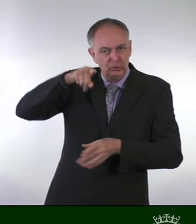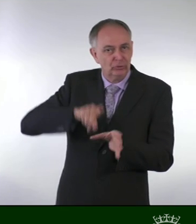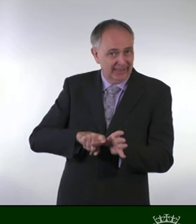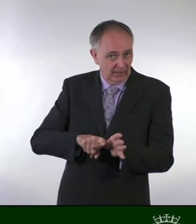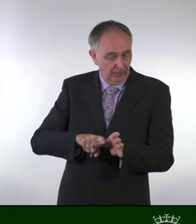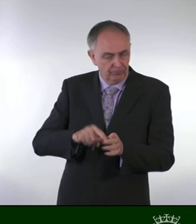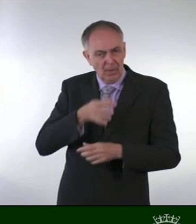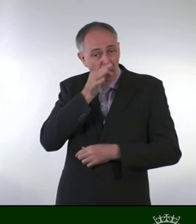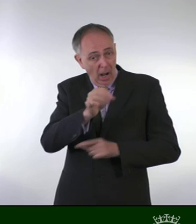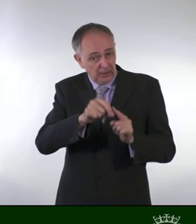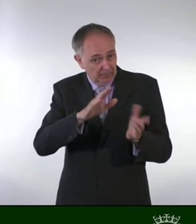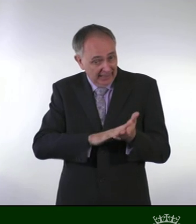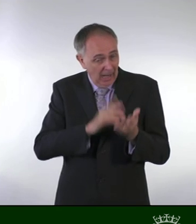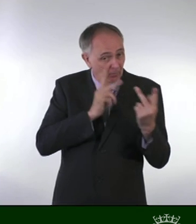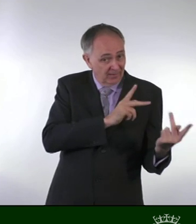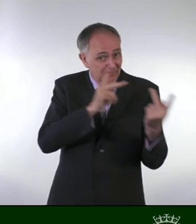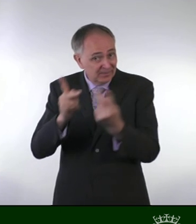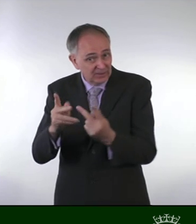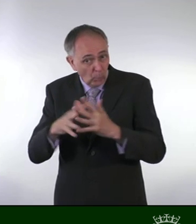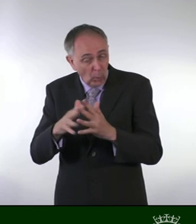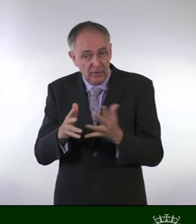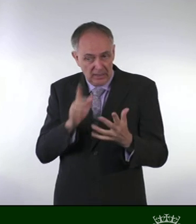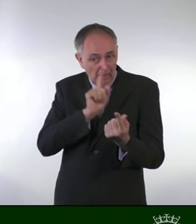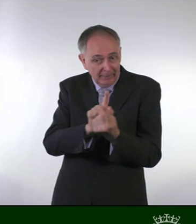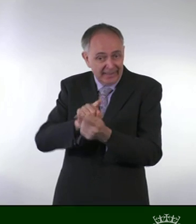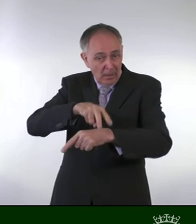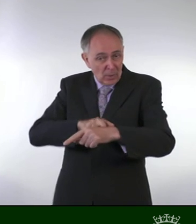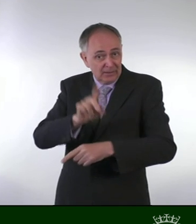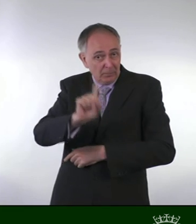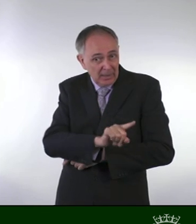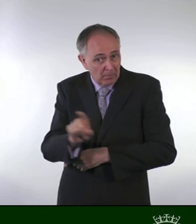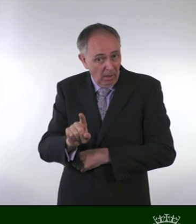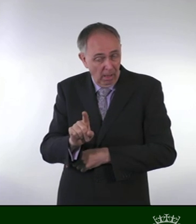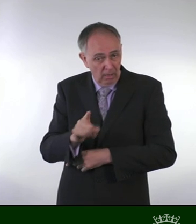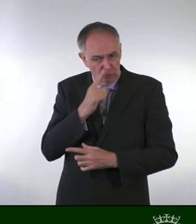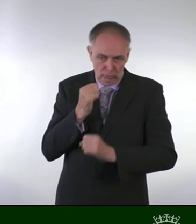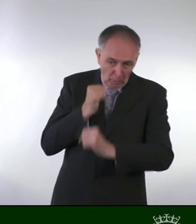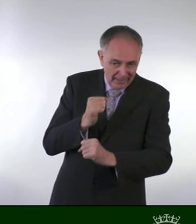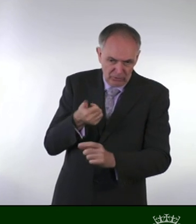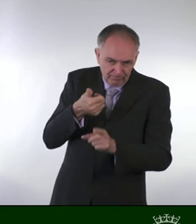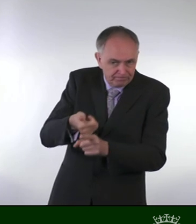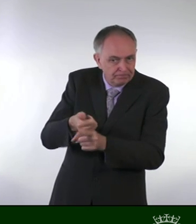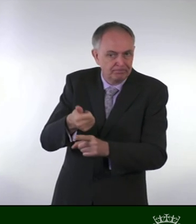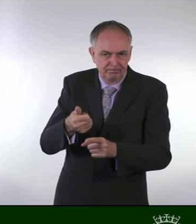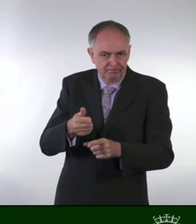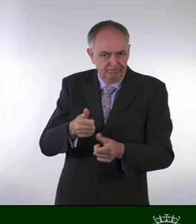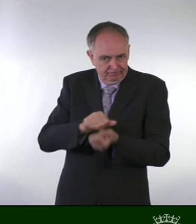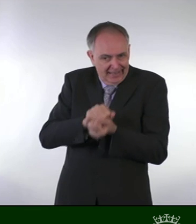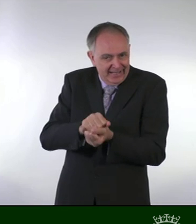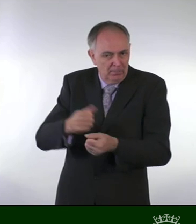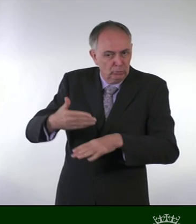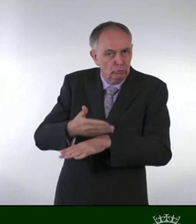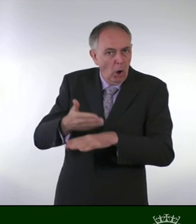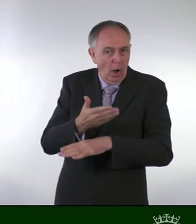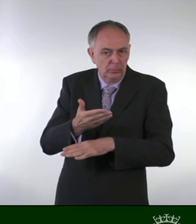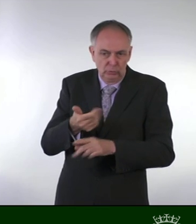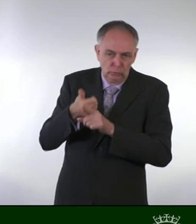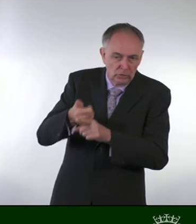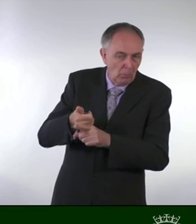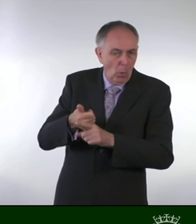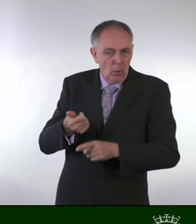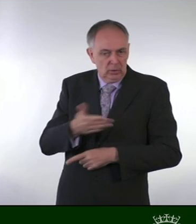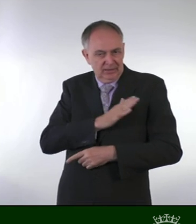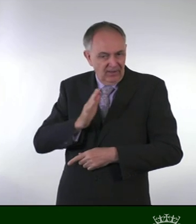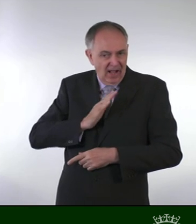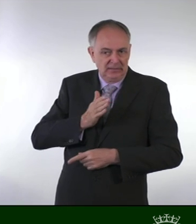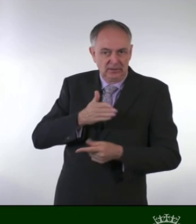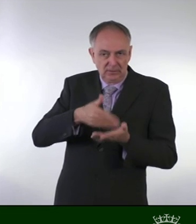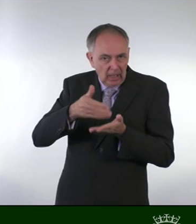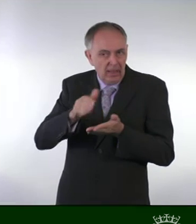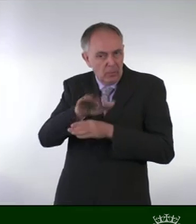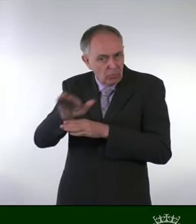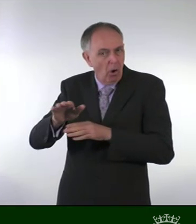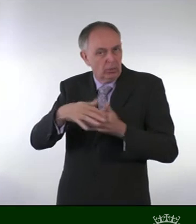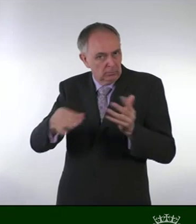Will the Prime Minister come to visit Warton, meet those apprentices, and commit to doing all he can to secure those key jobs through support for defence exports and the Team Tempest programme?